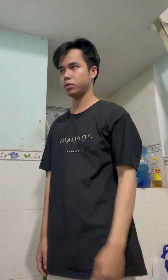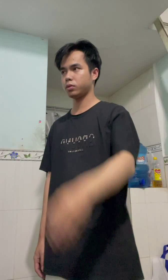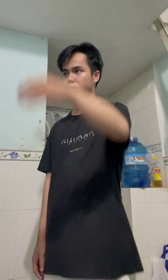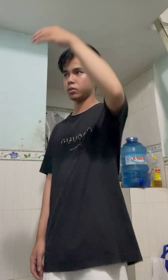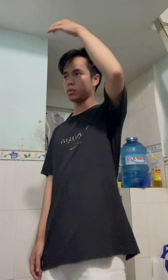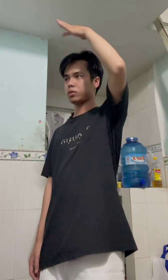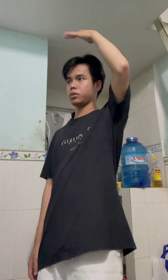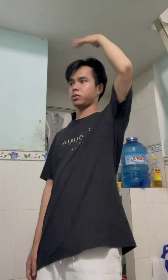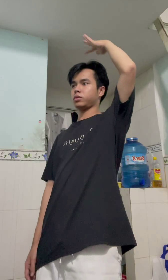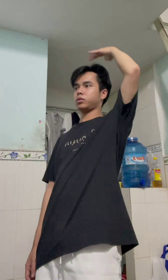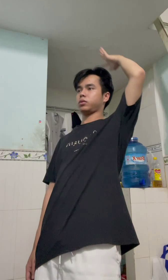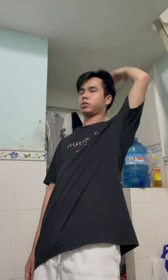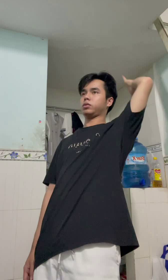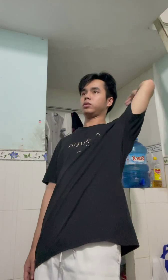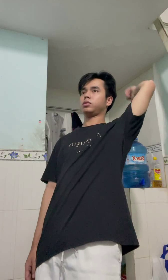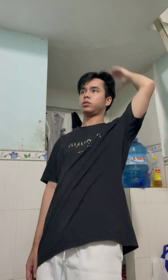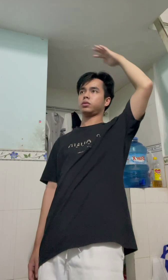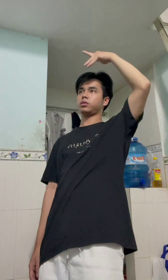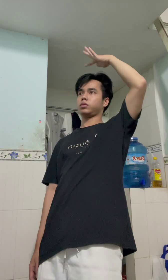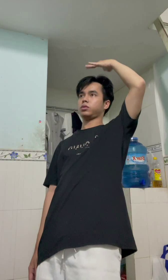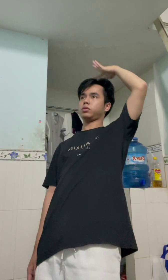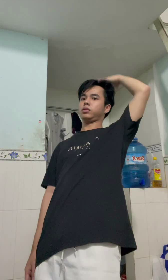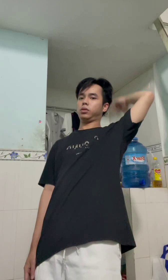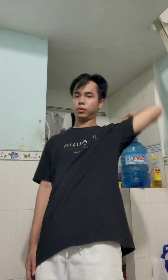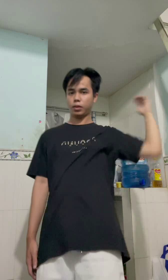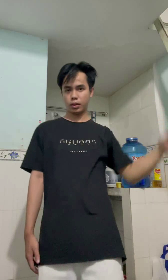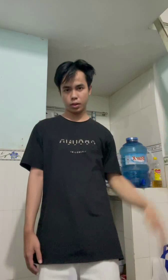vo ly